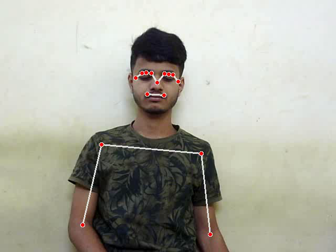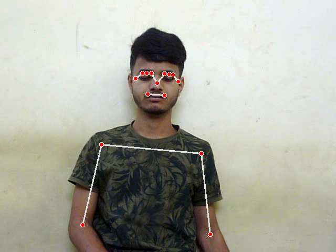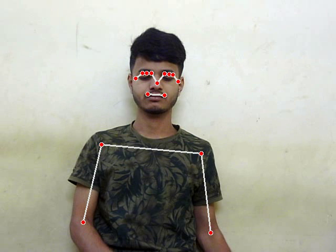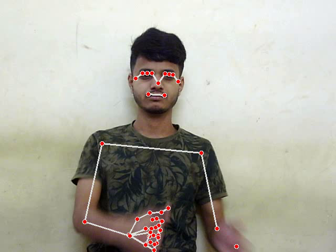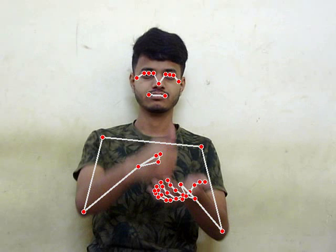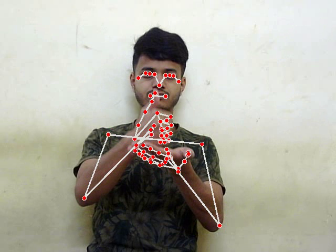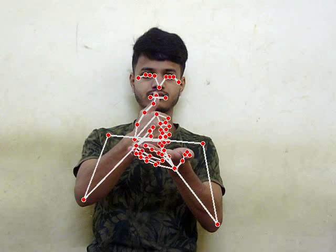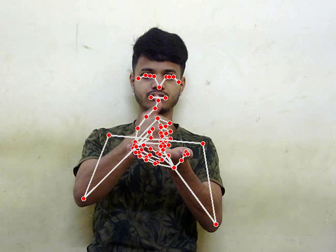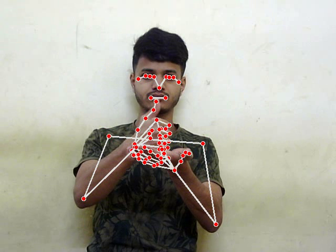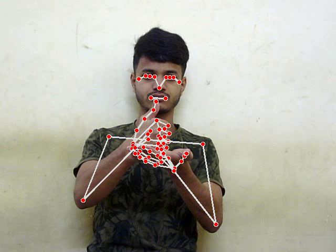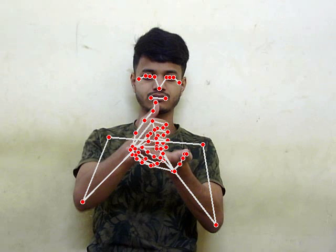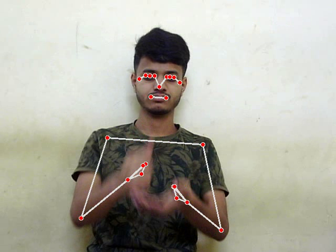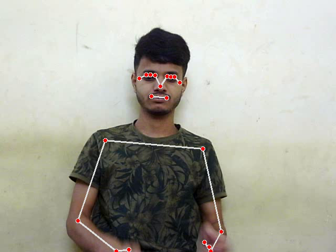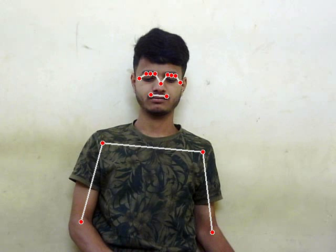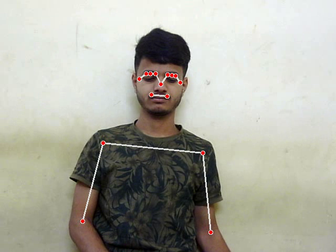help